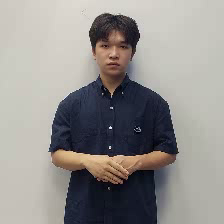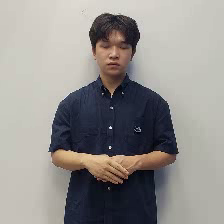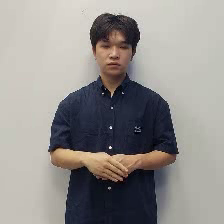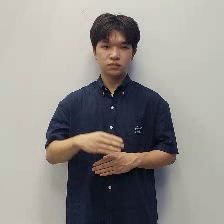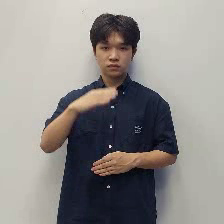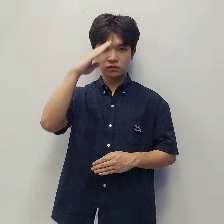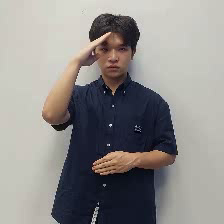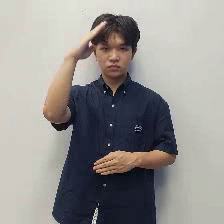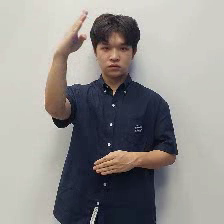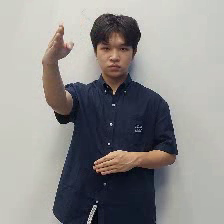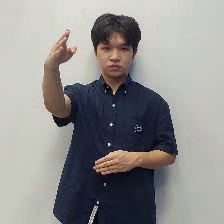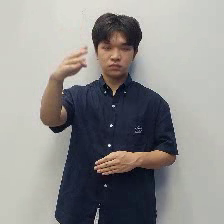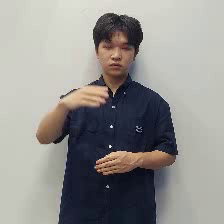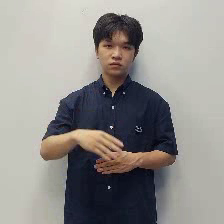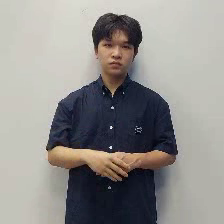Chào